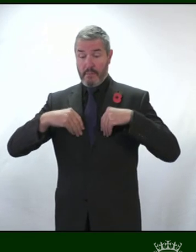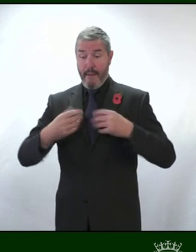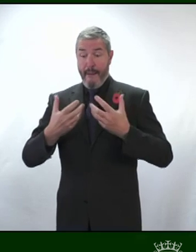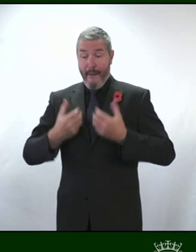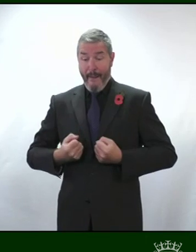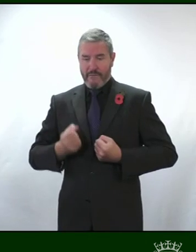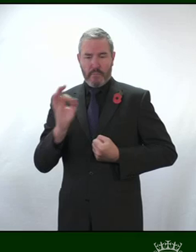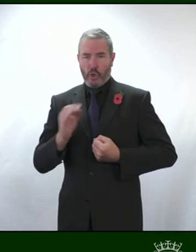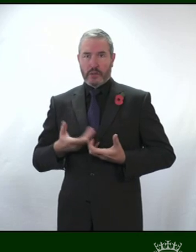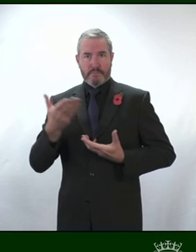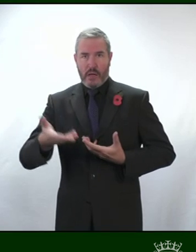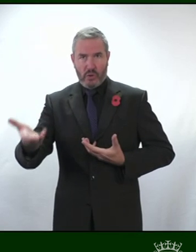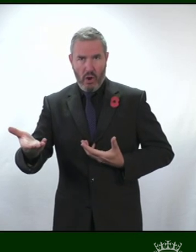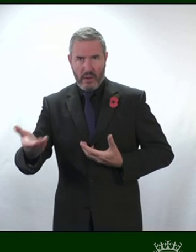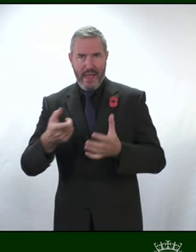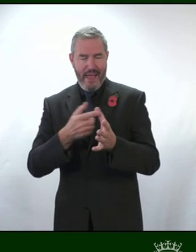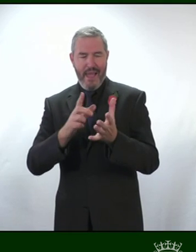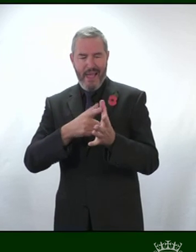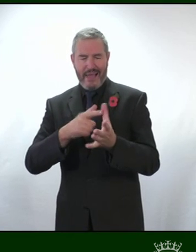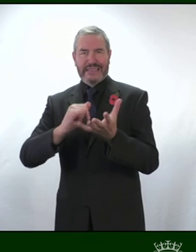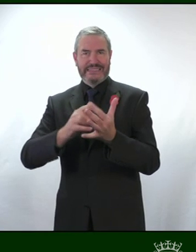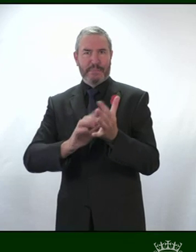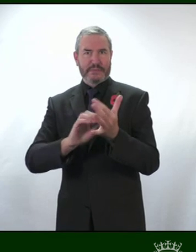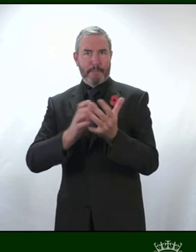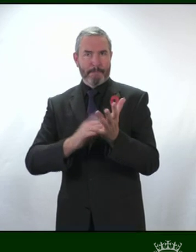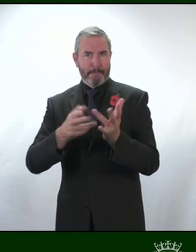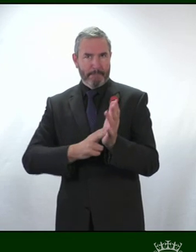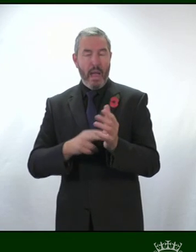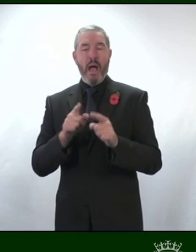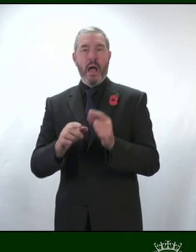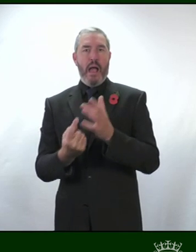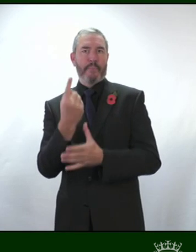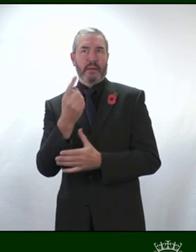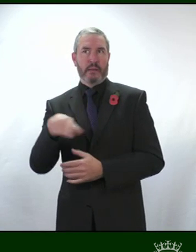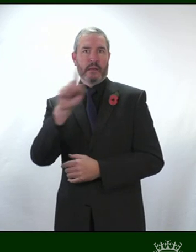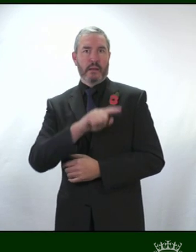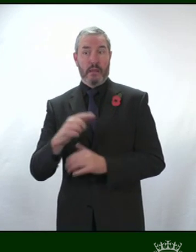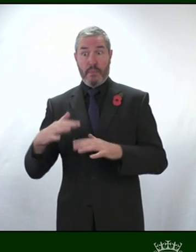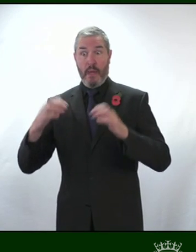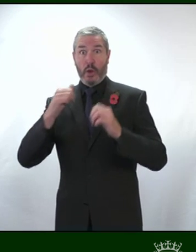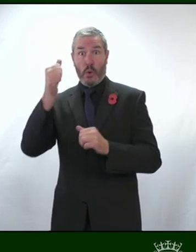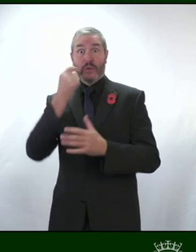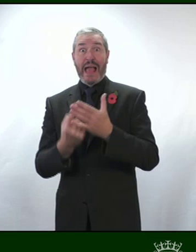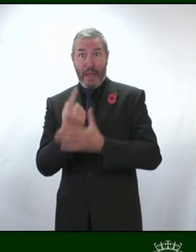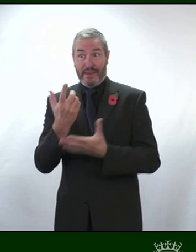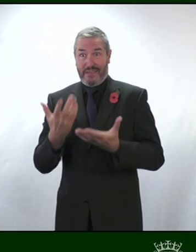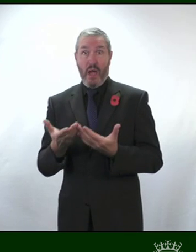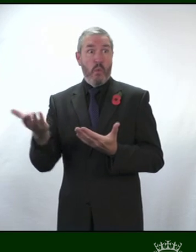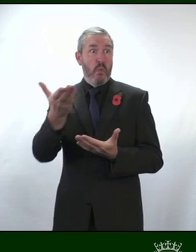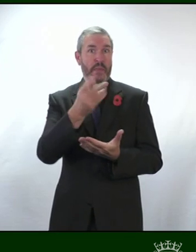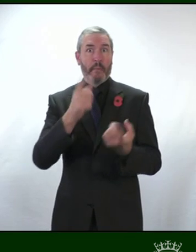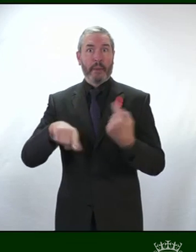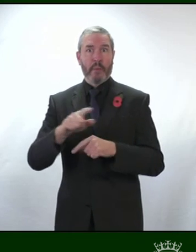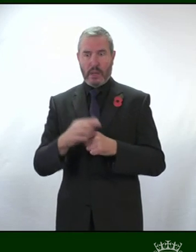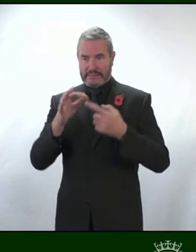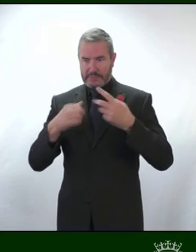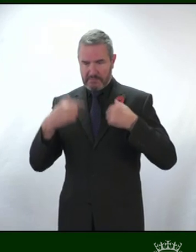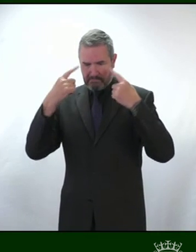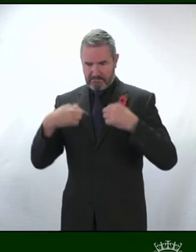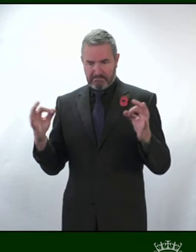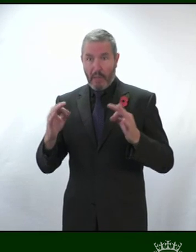That is crucial, because as the House knows, 70% of transmission is taking place between people who have no symptoms.